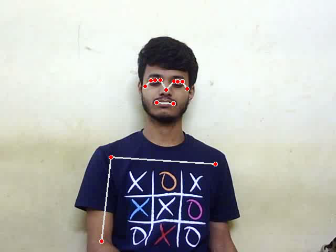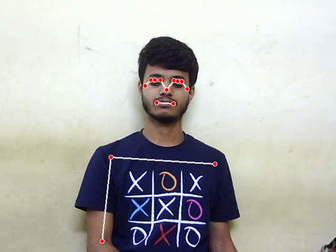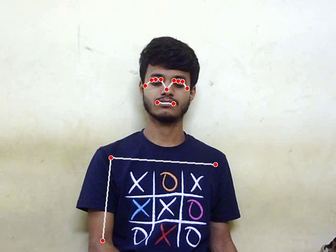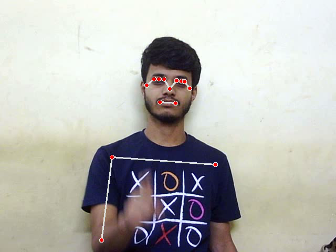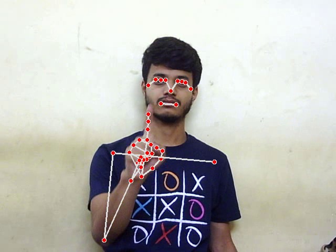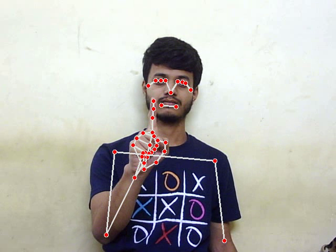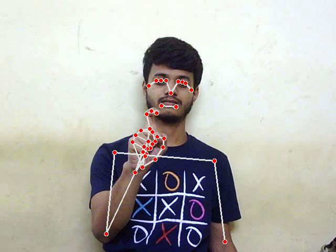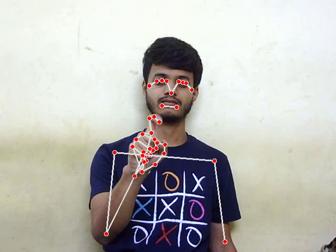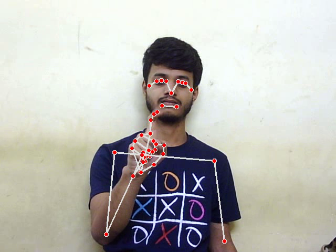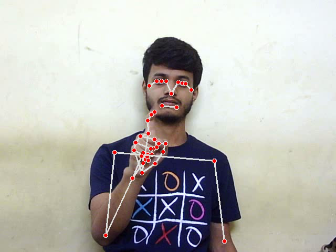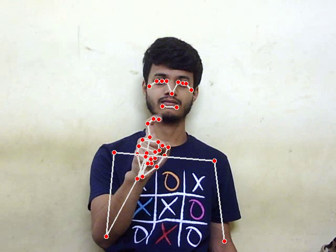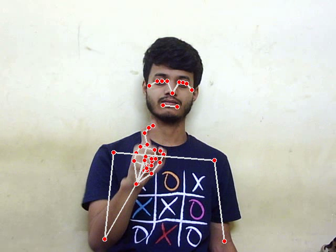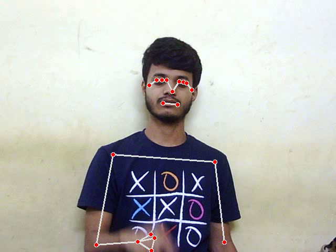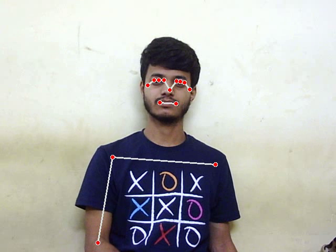question